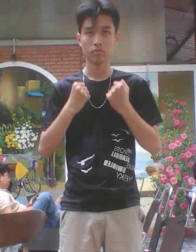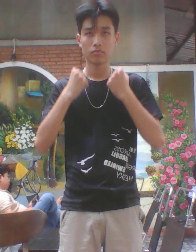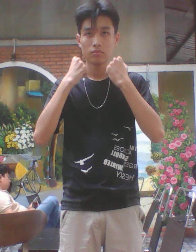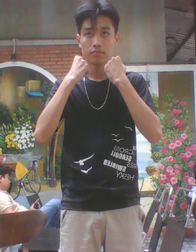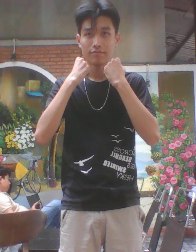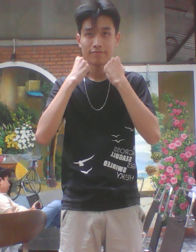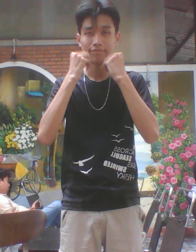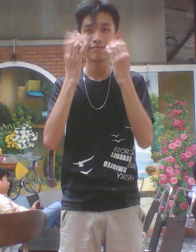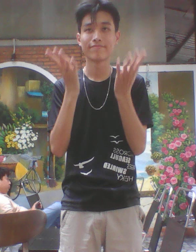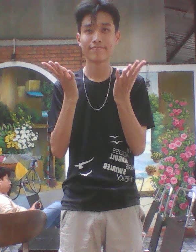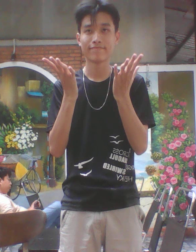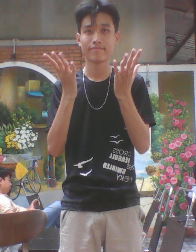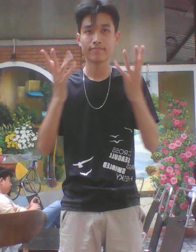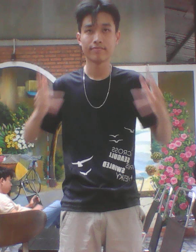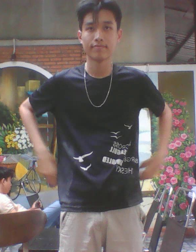cam on